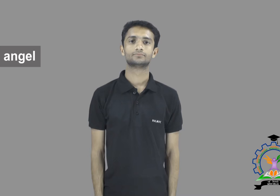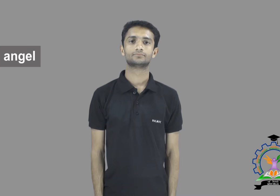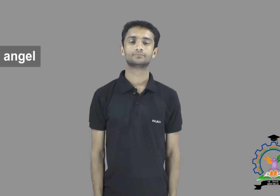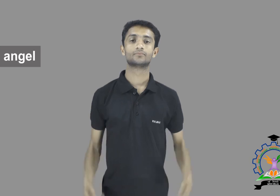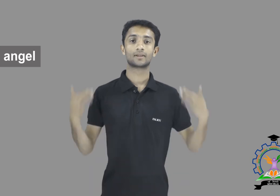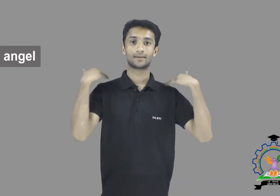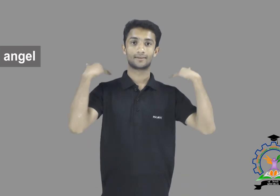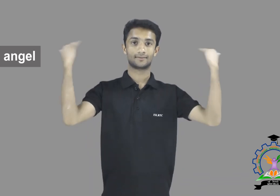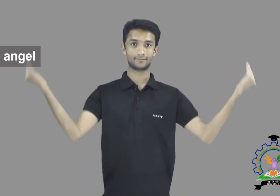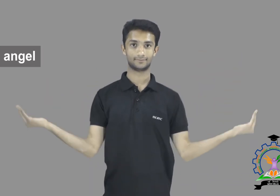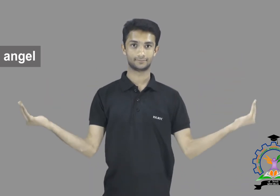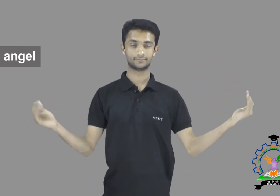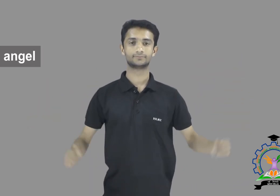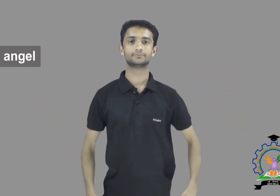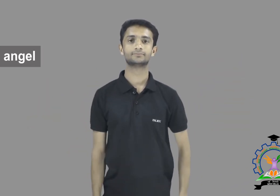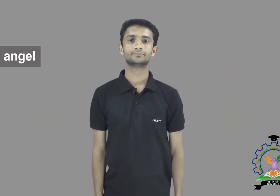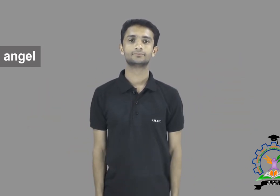Angel